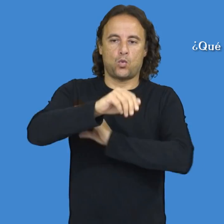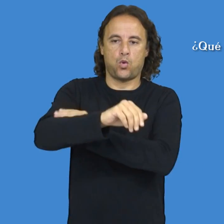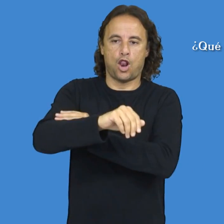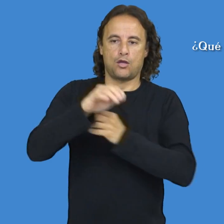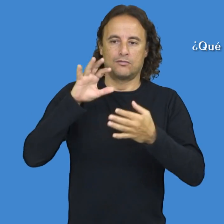tensión